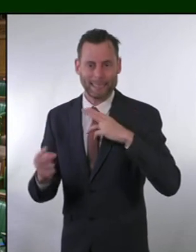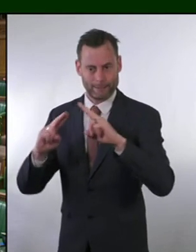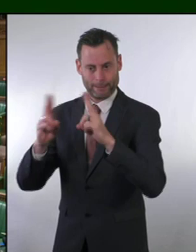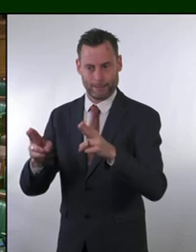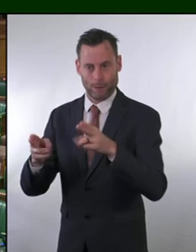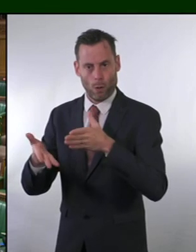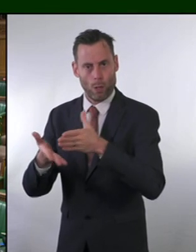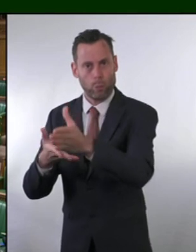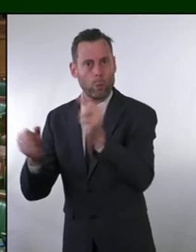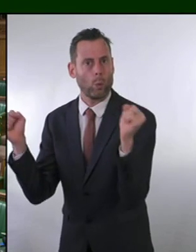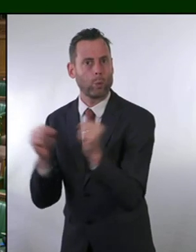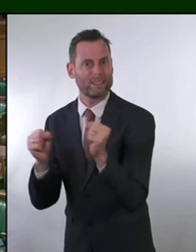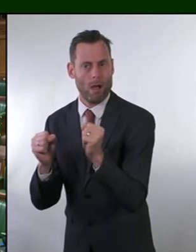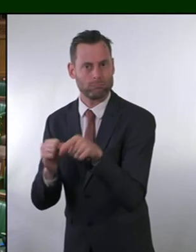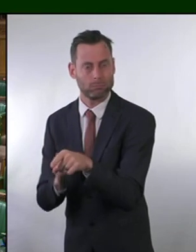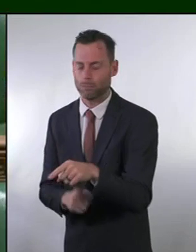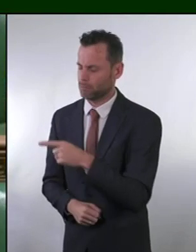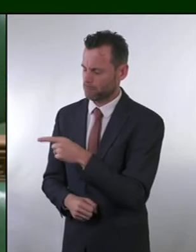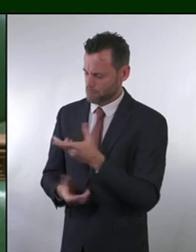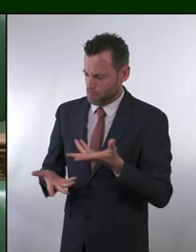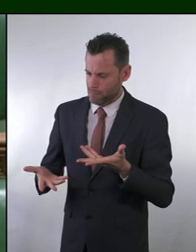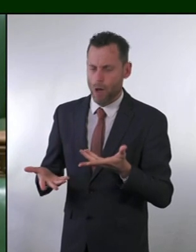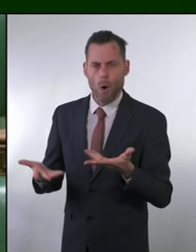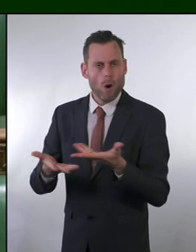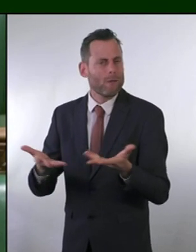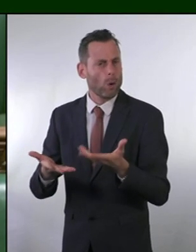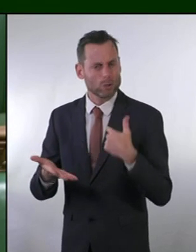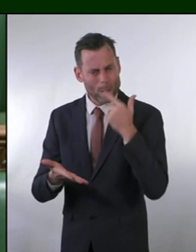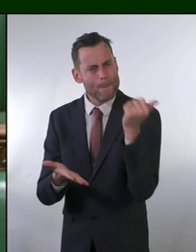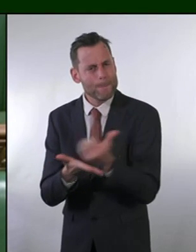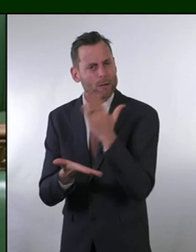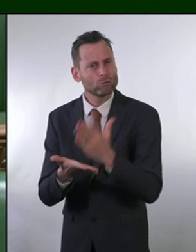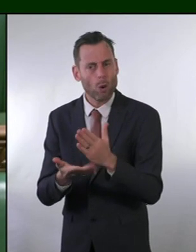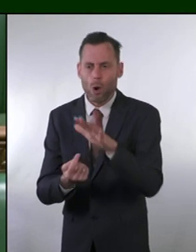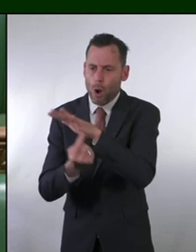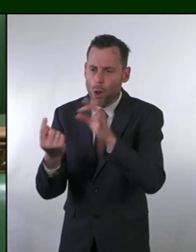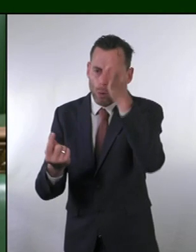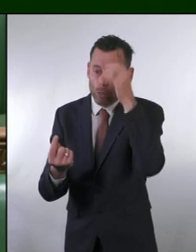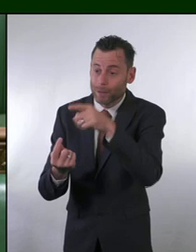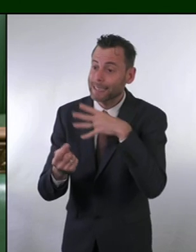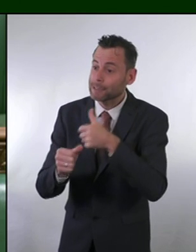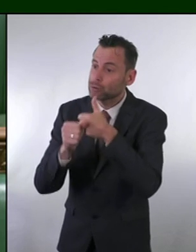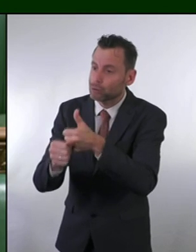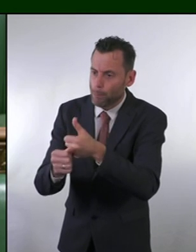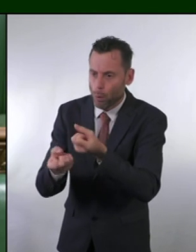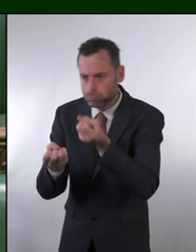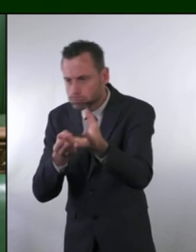Of course, we will make sure that local authorities get the support they need.